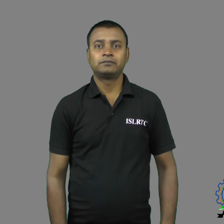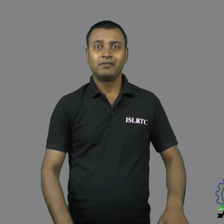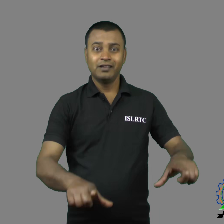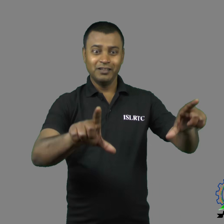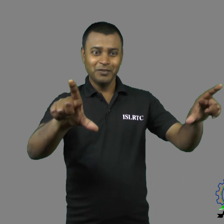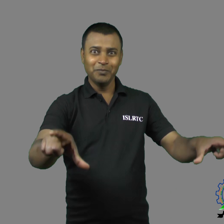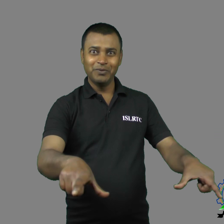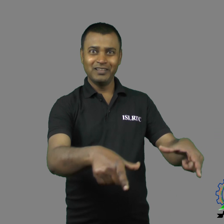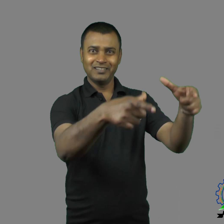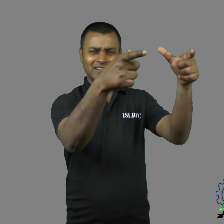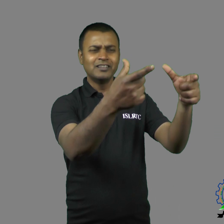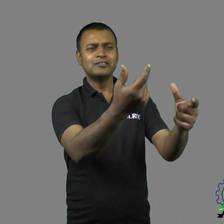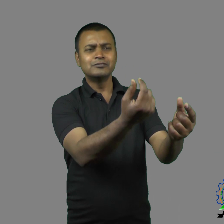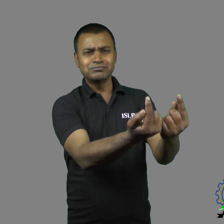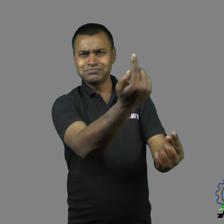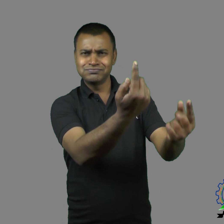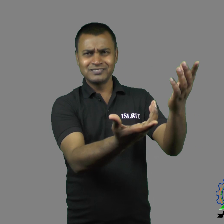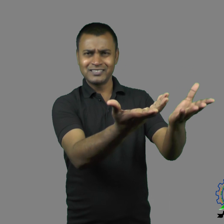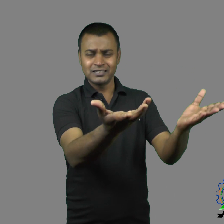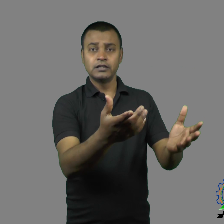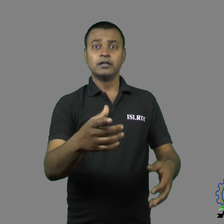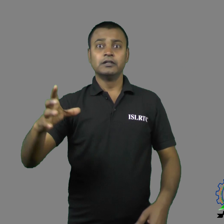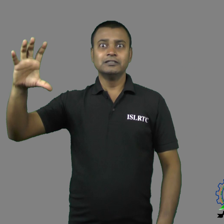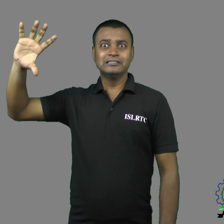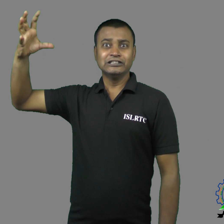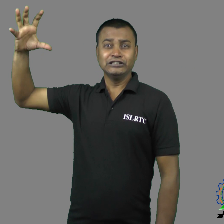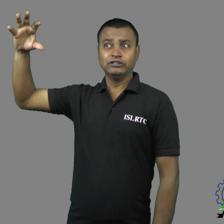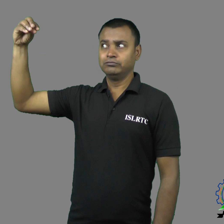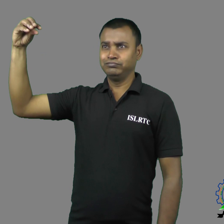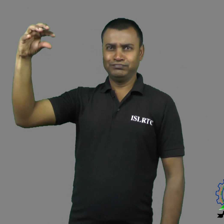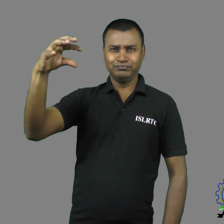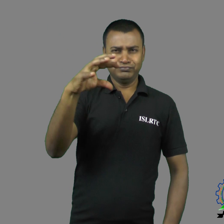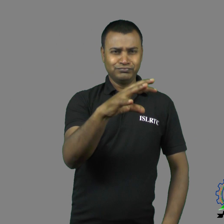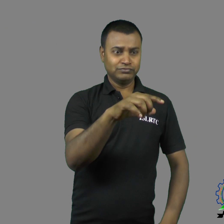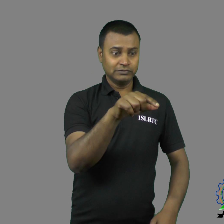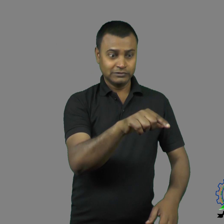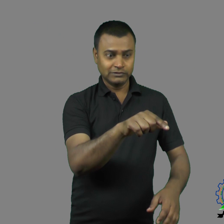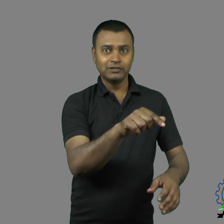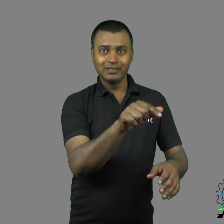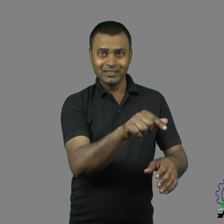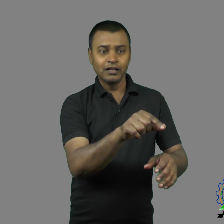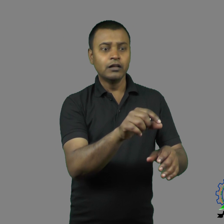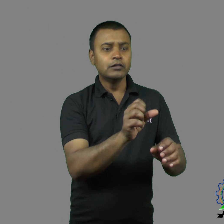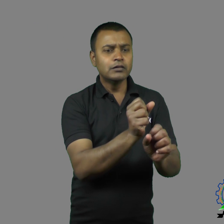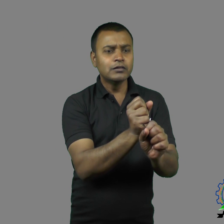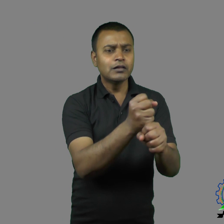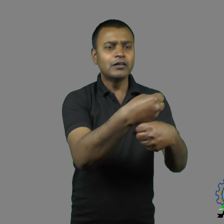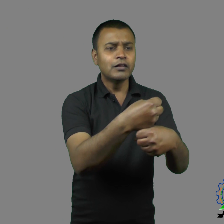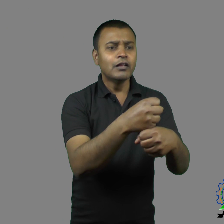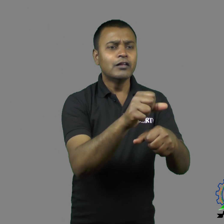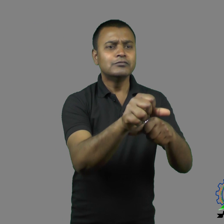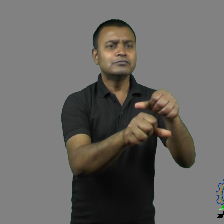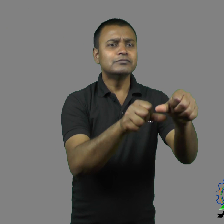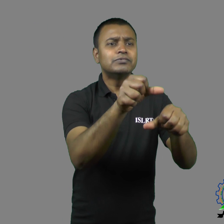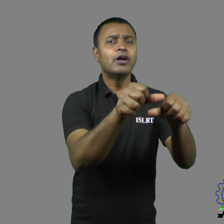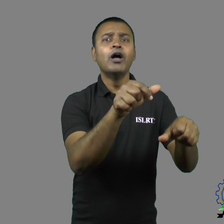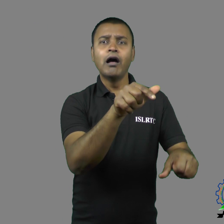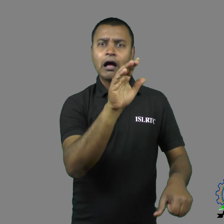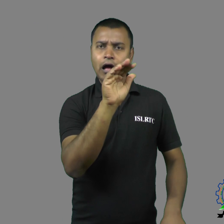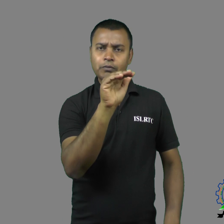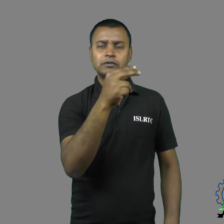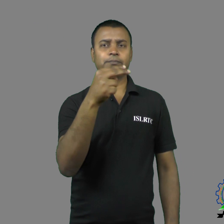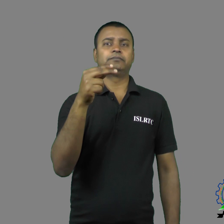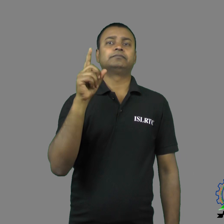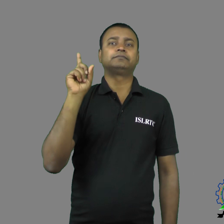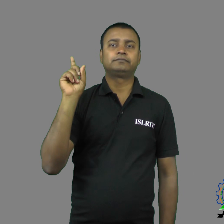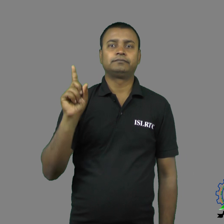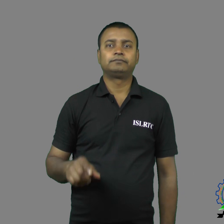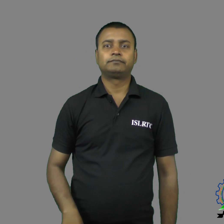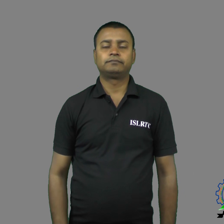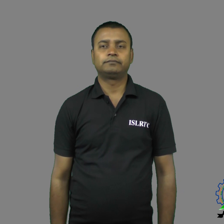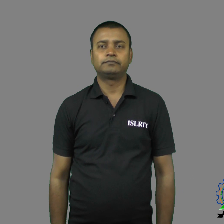Photosynthesis Process